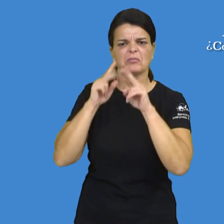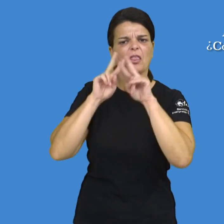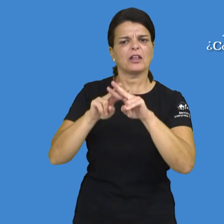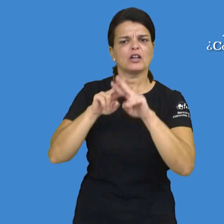revisar